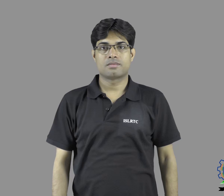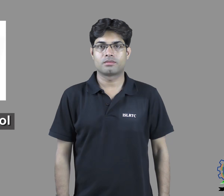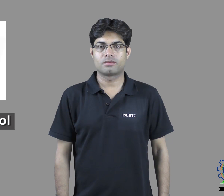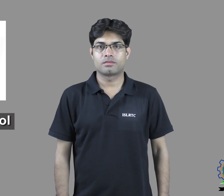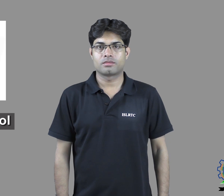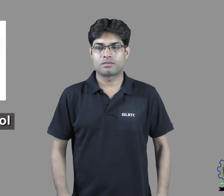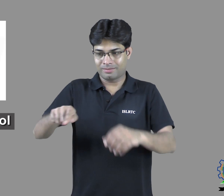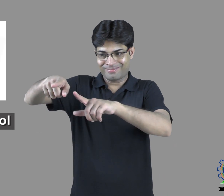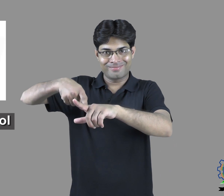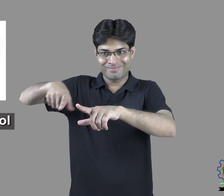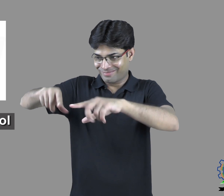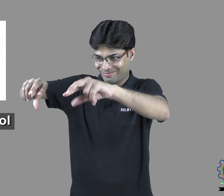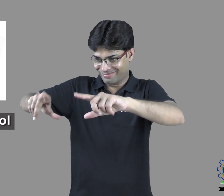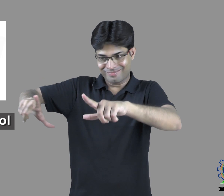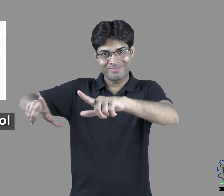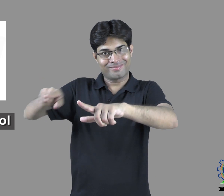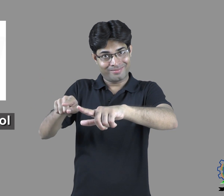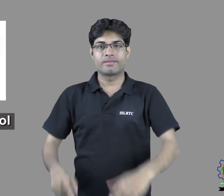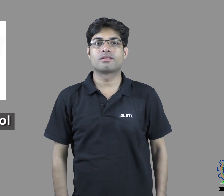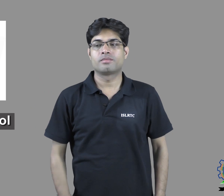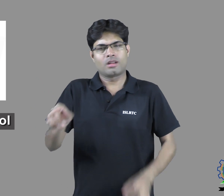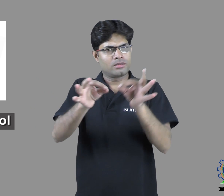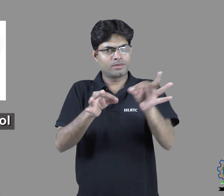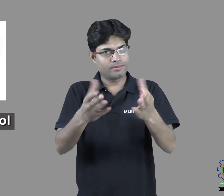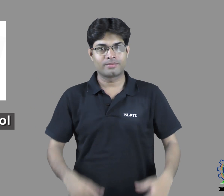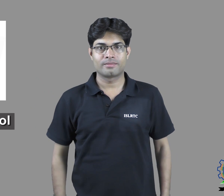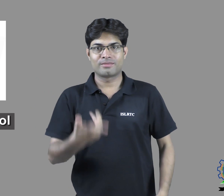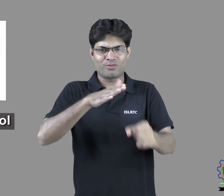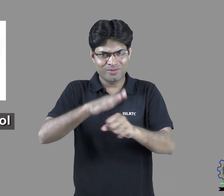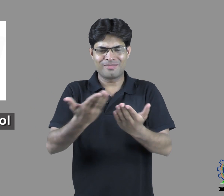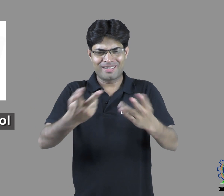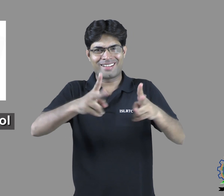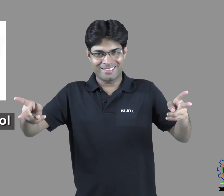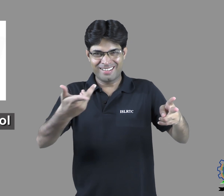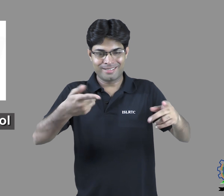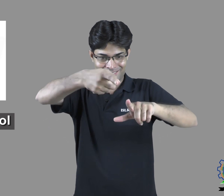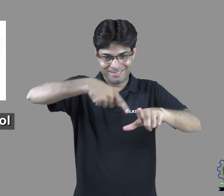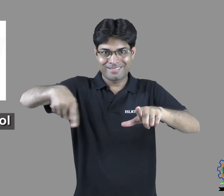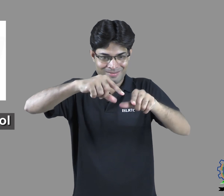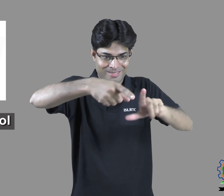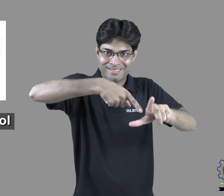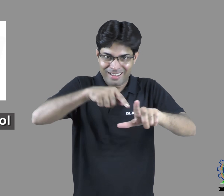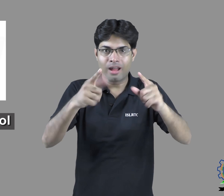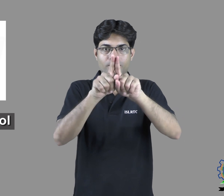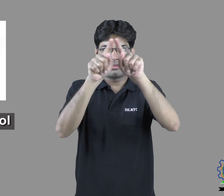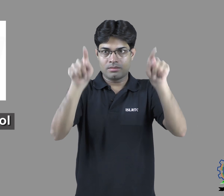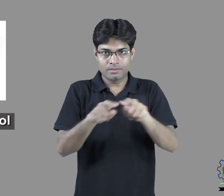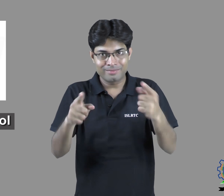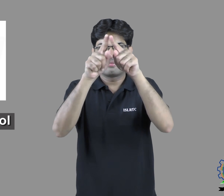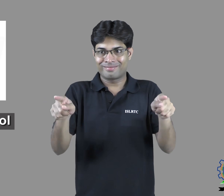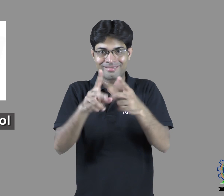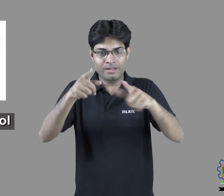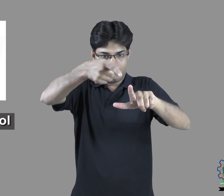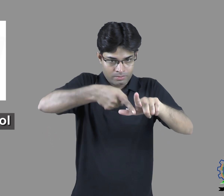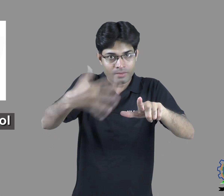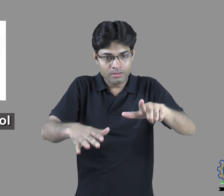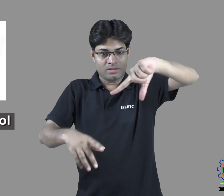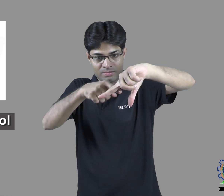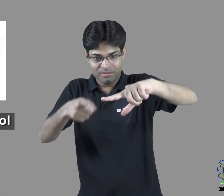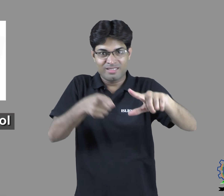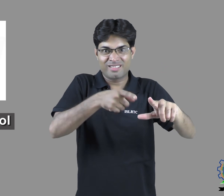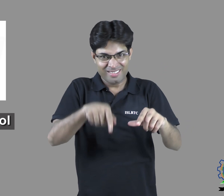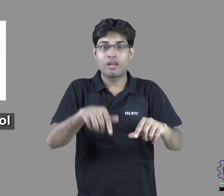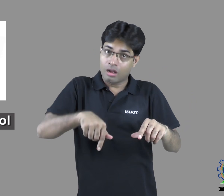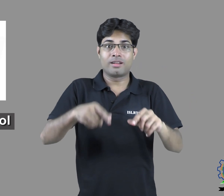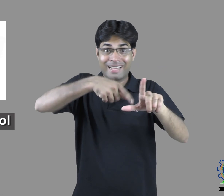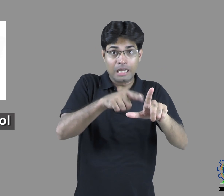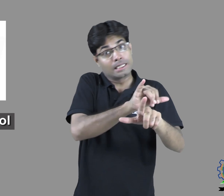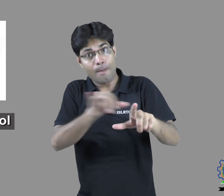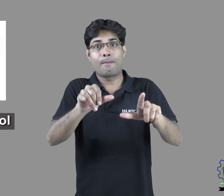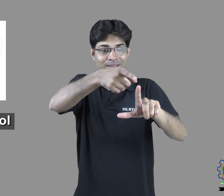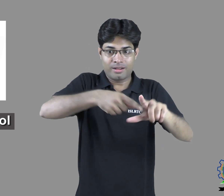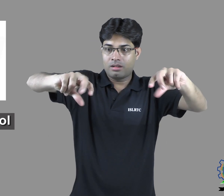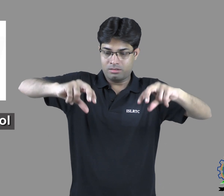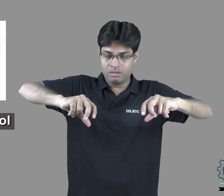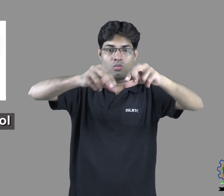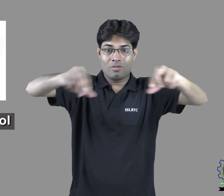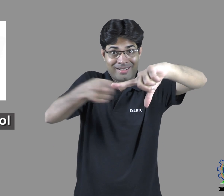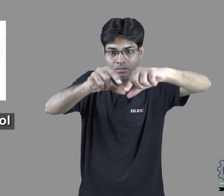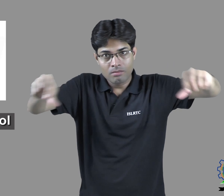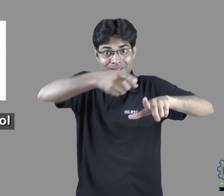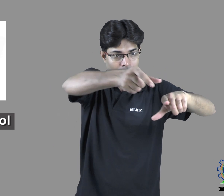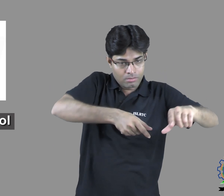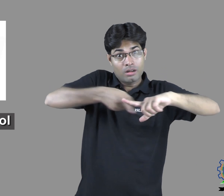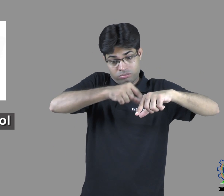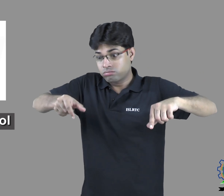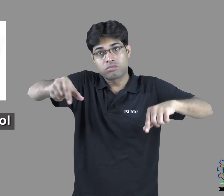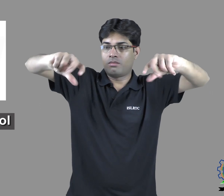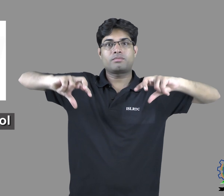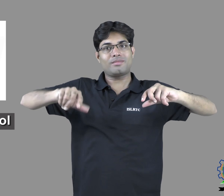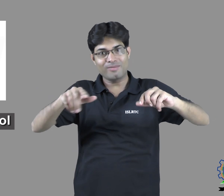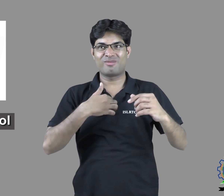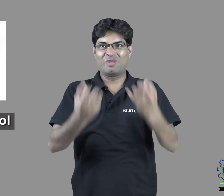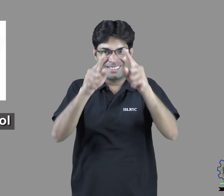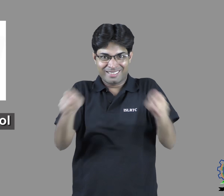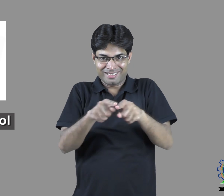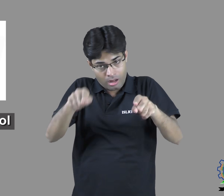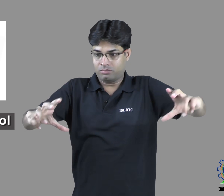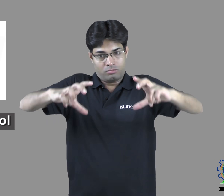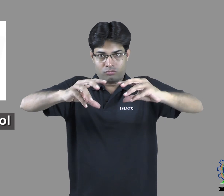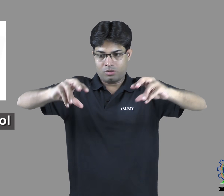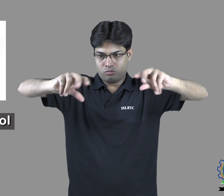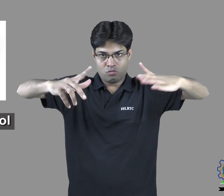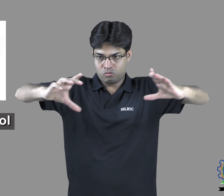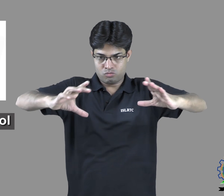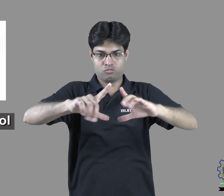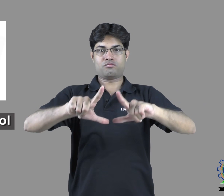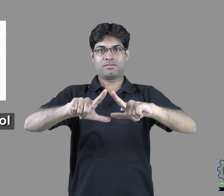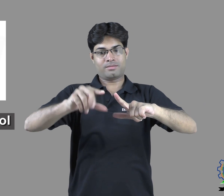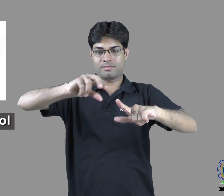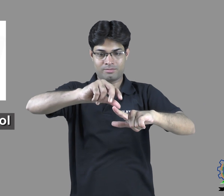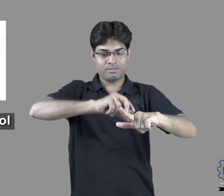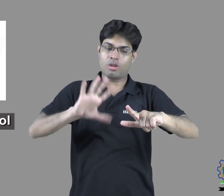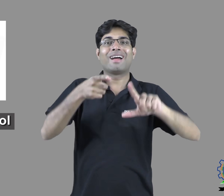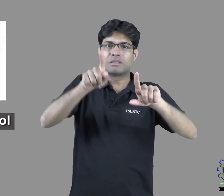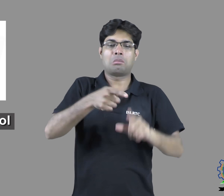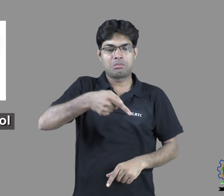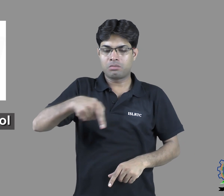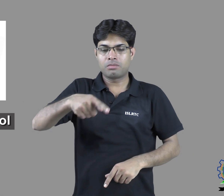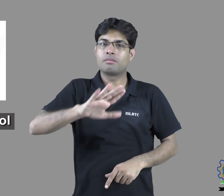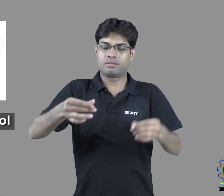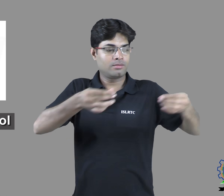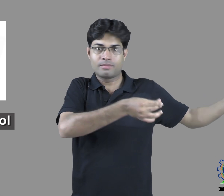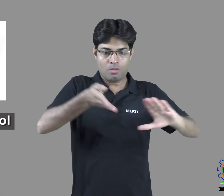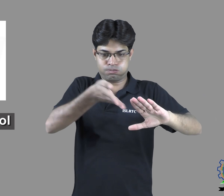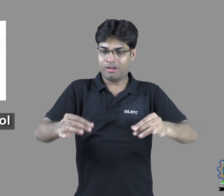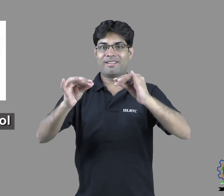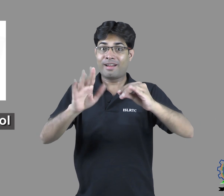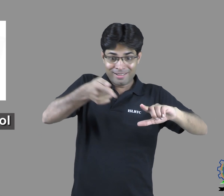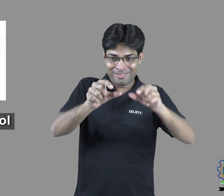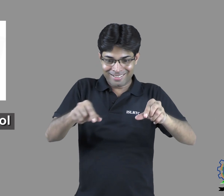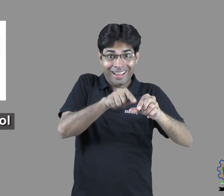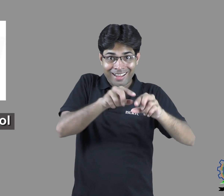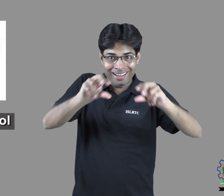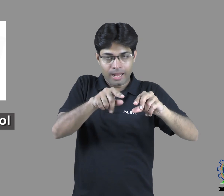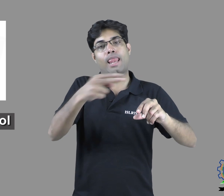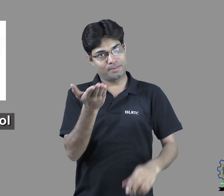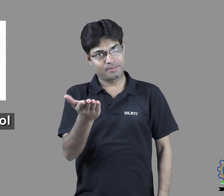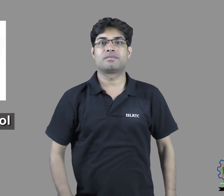Template Tool